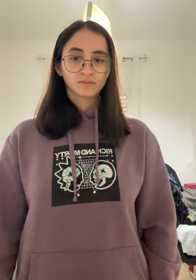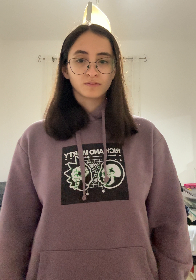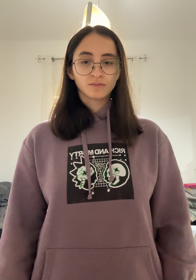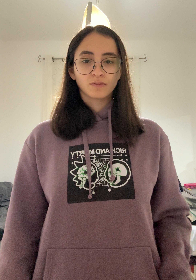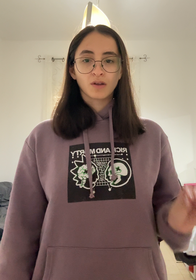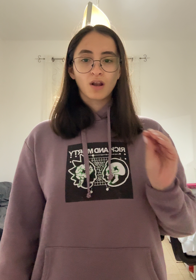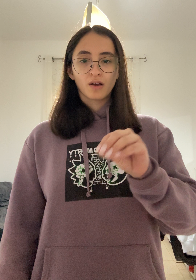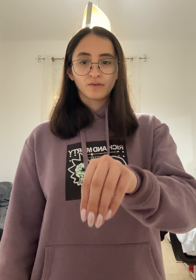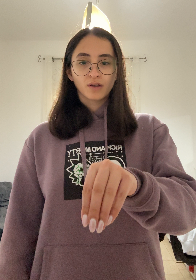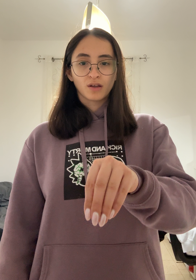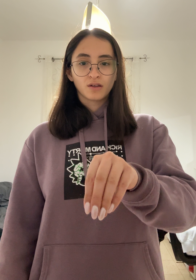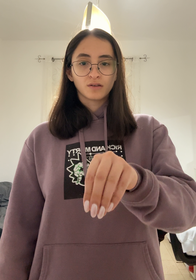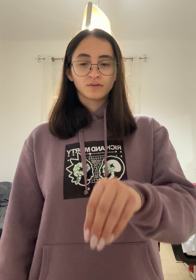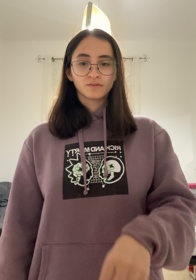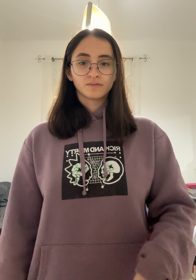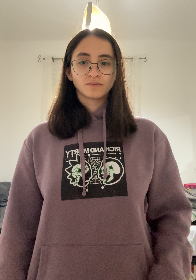להפקיד